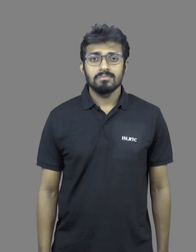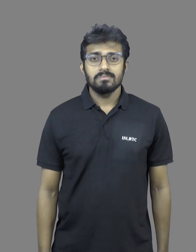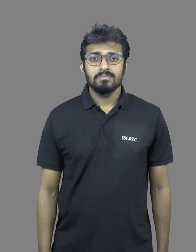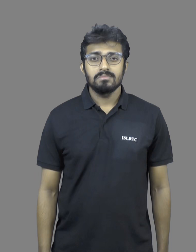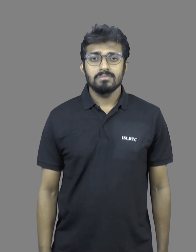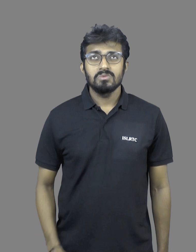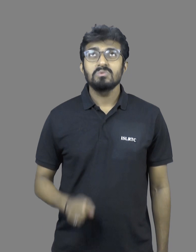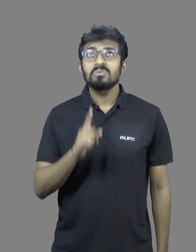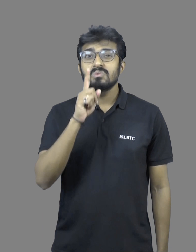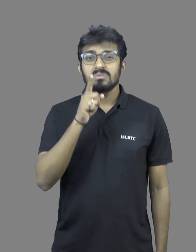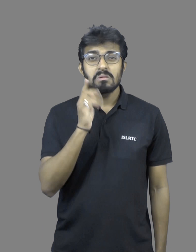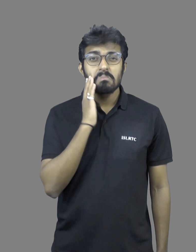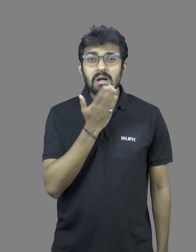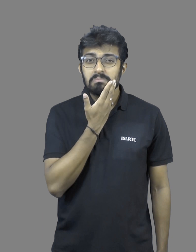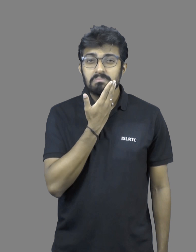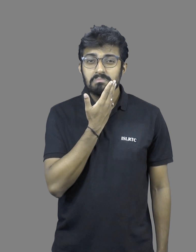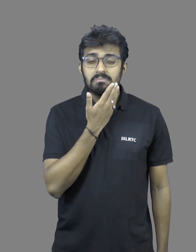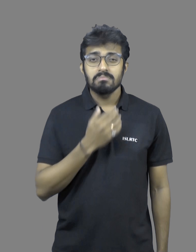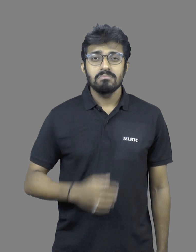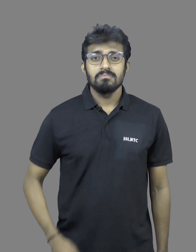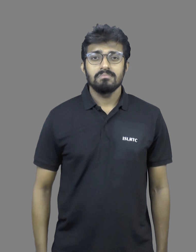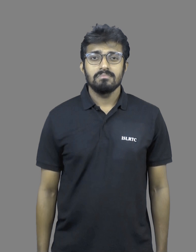Sin